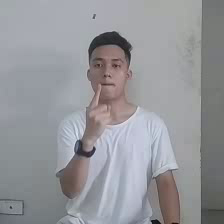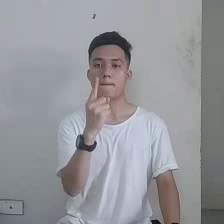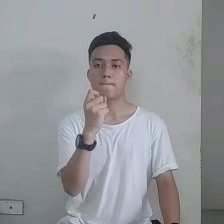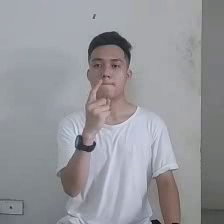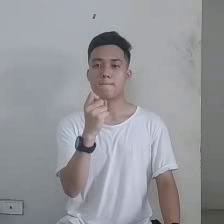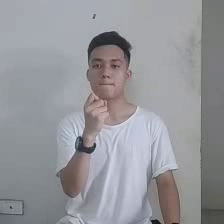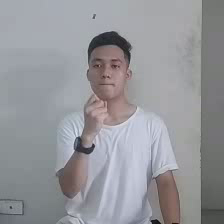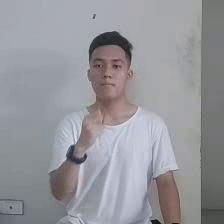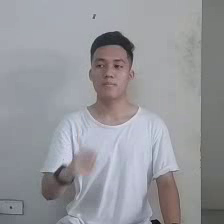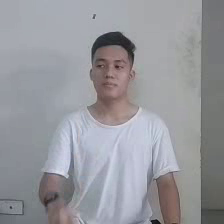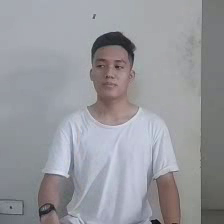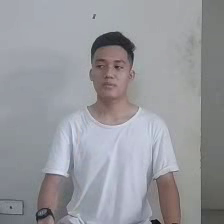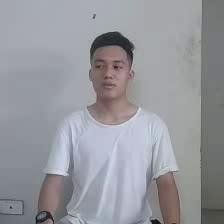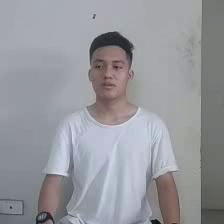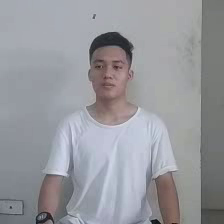Đâu